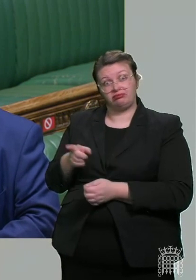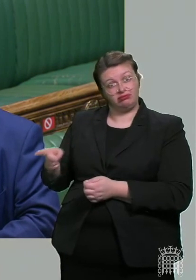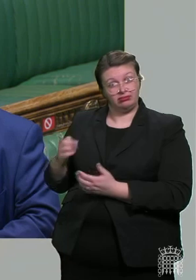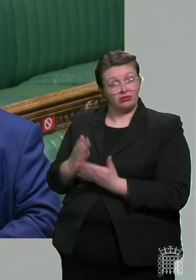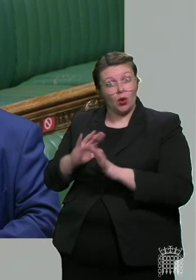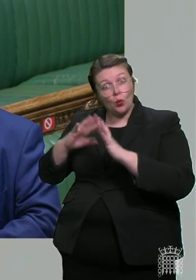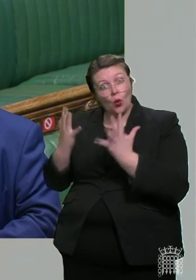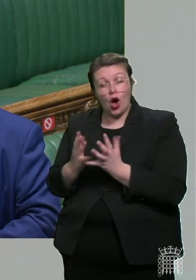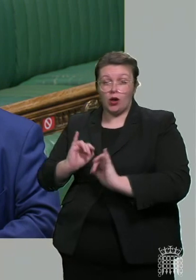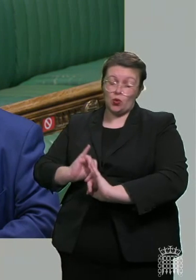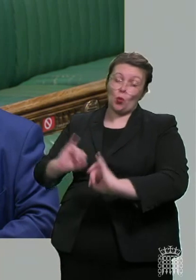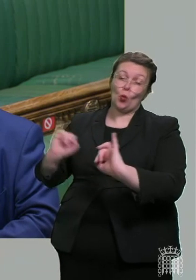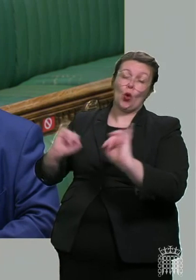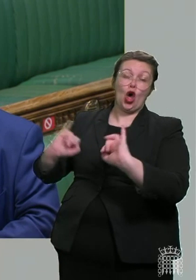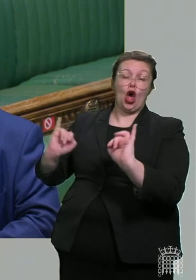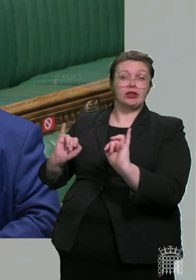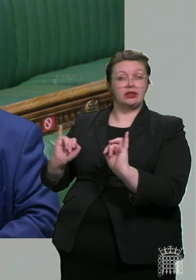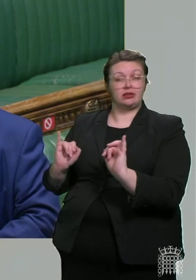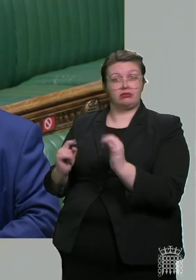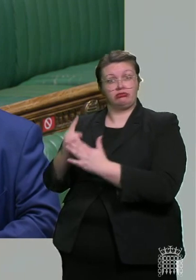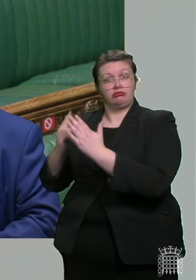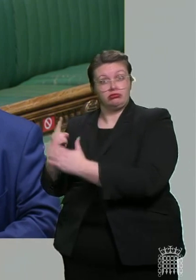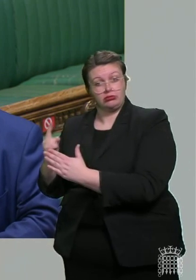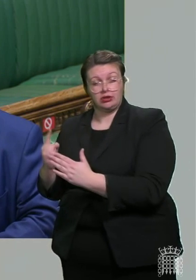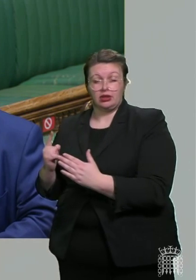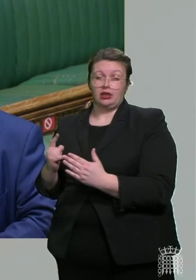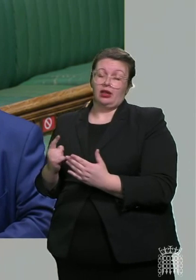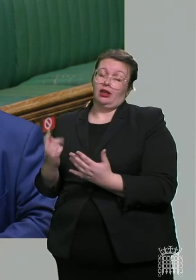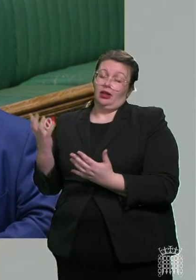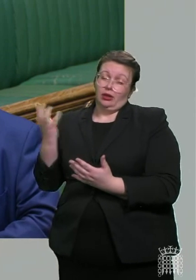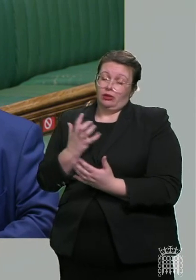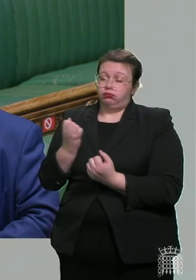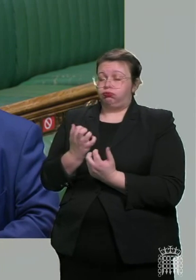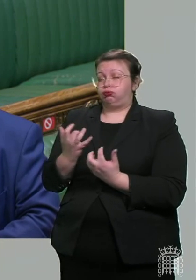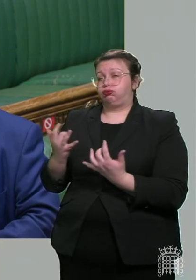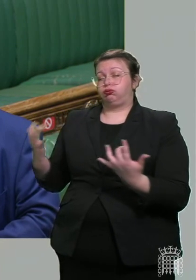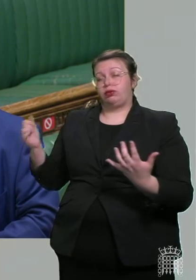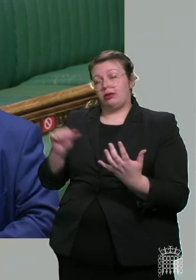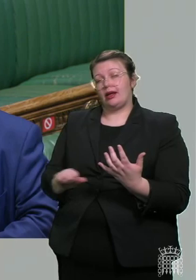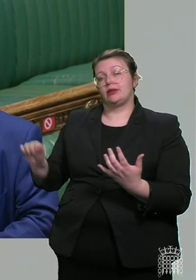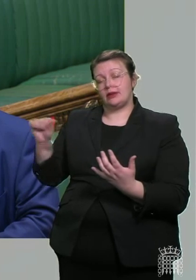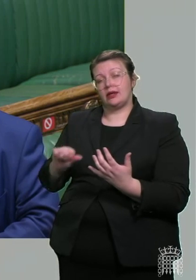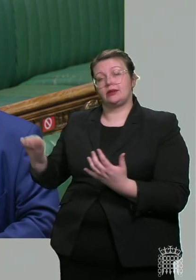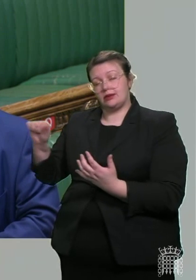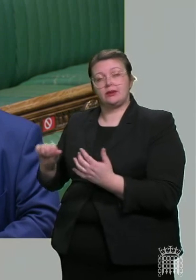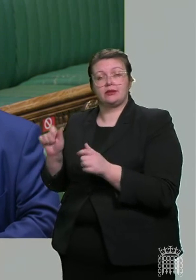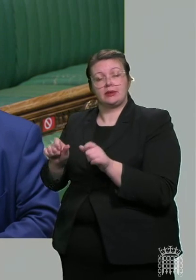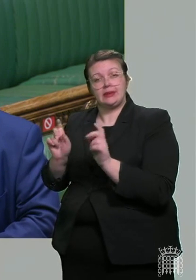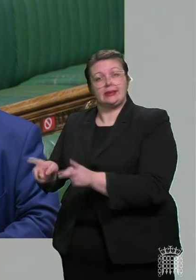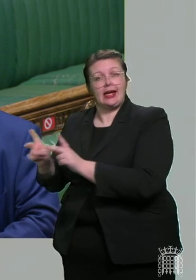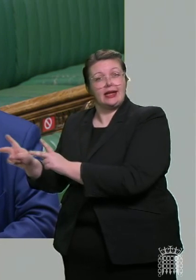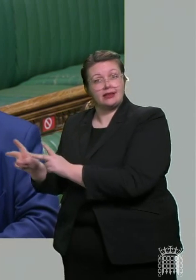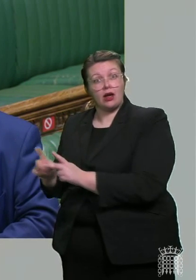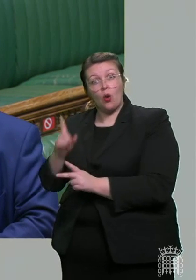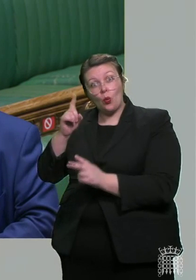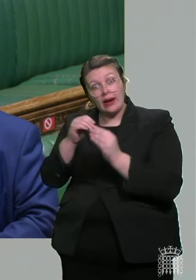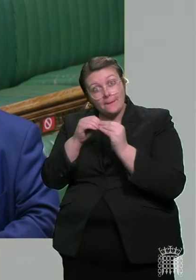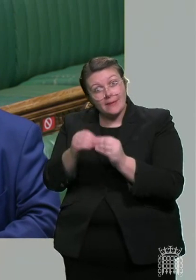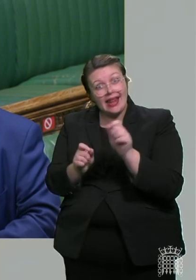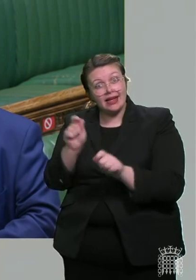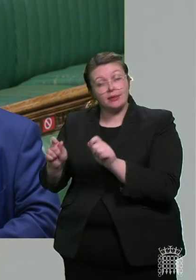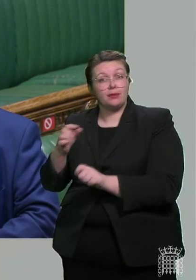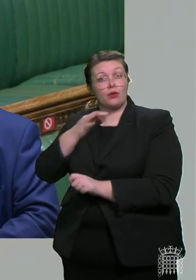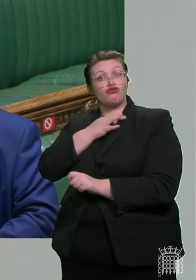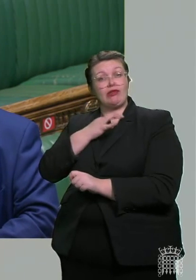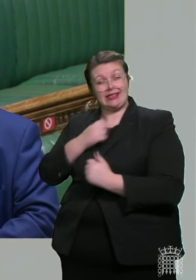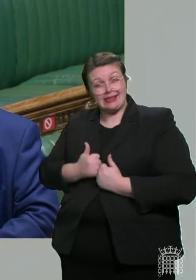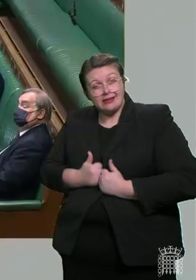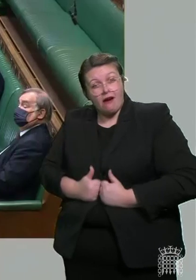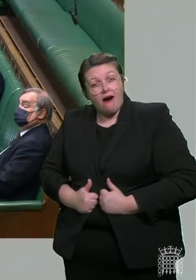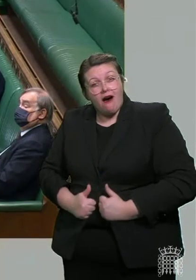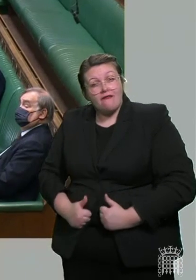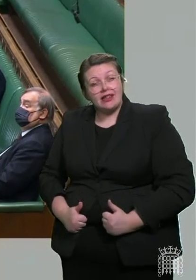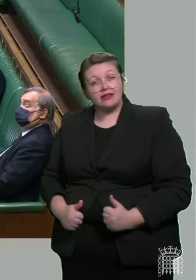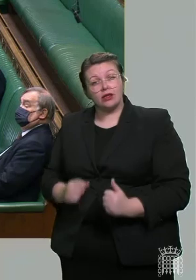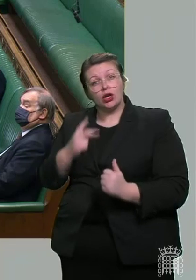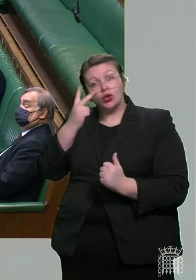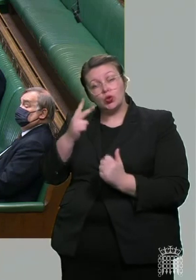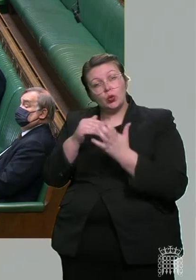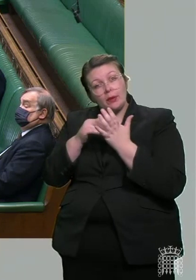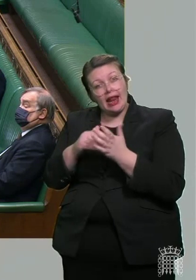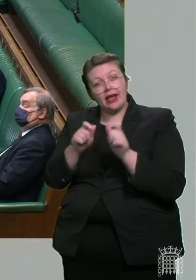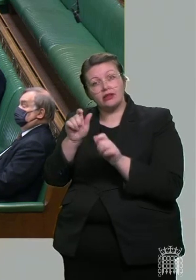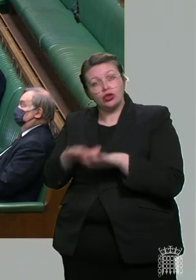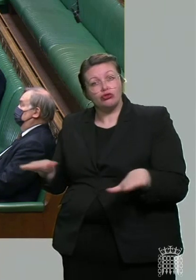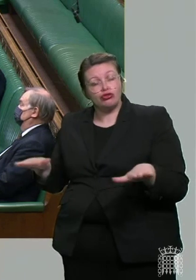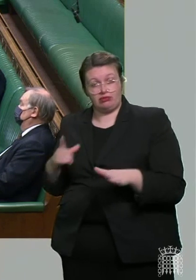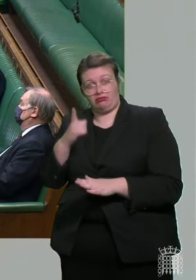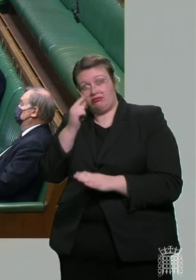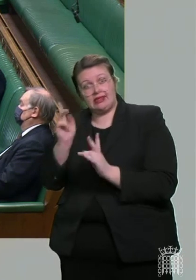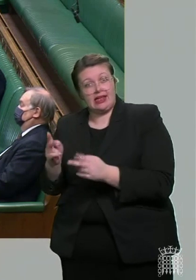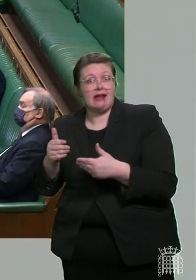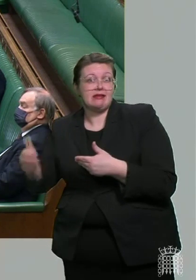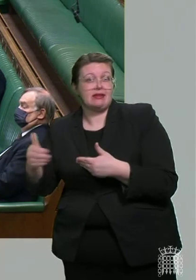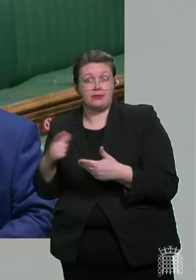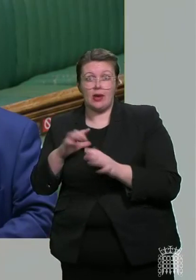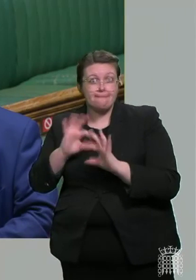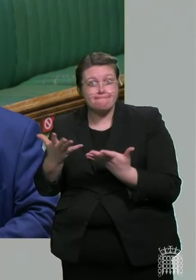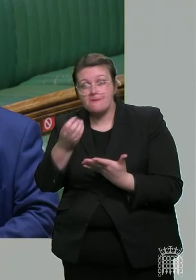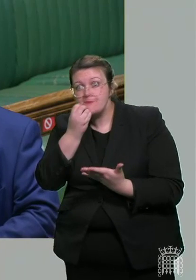One hundred thousand people have been killed, 16.2 million are at risk of starvation, and 2.3 million children, Prime Minister, are at death’s door, facing acute malnutrition.